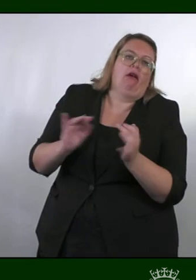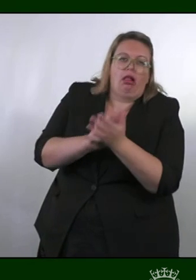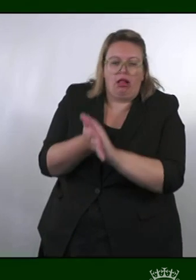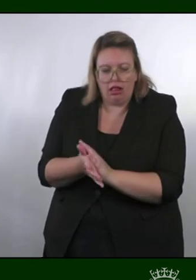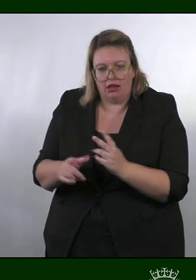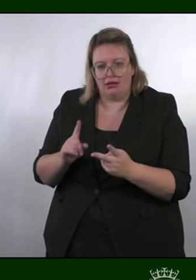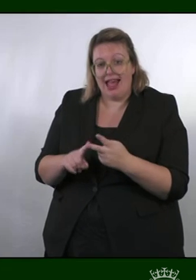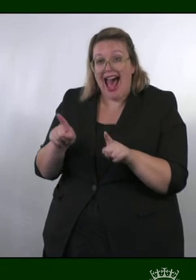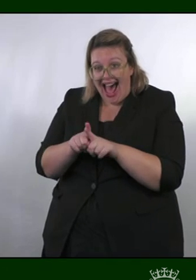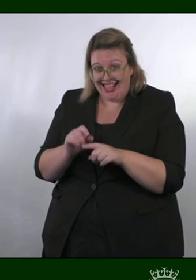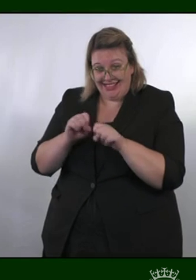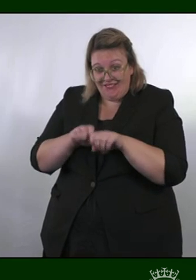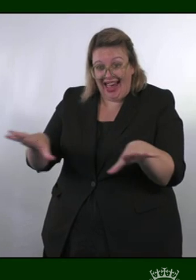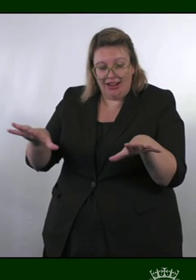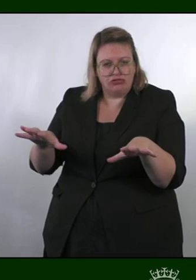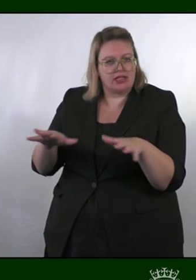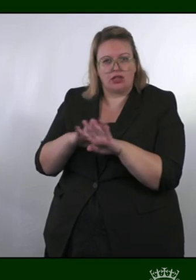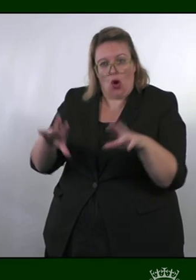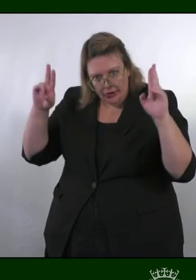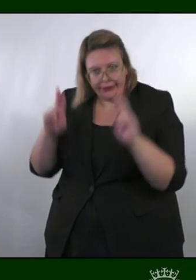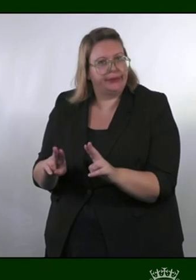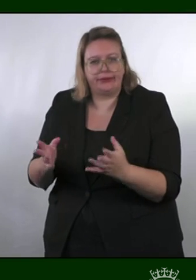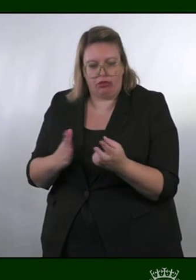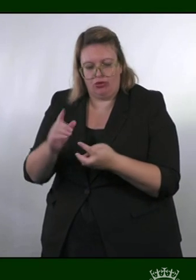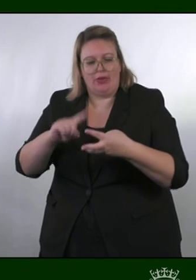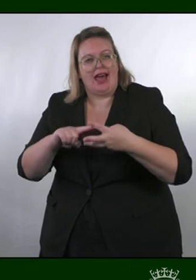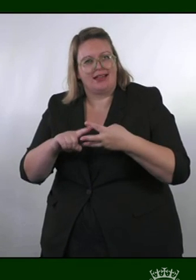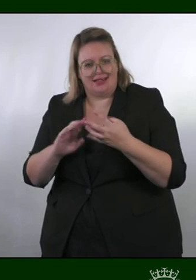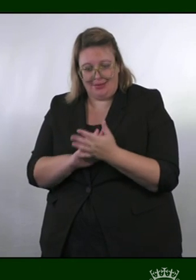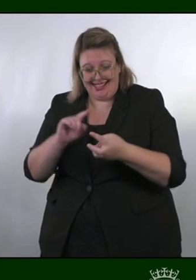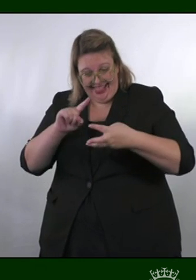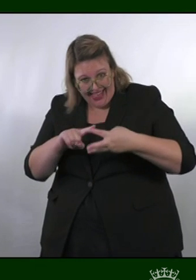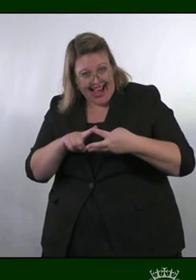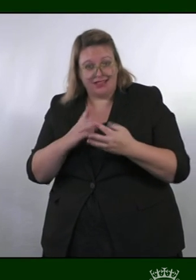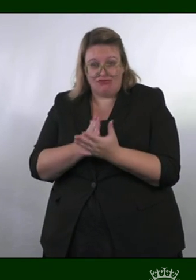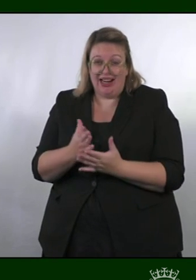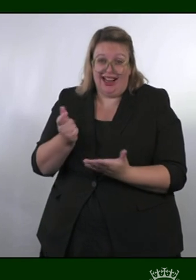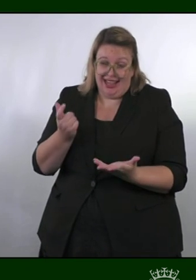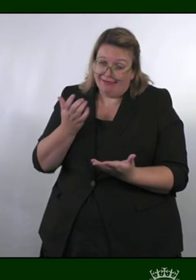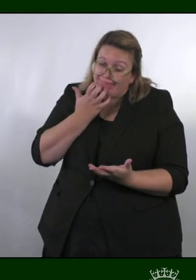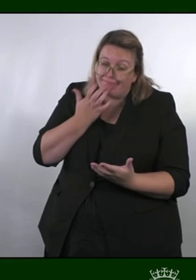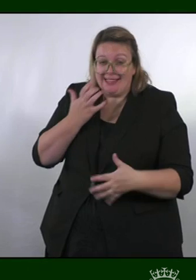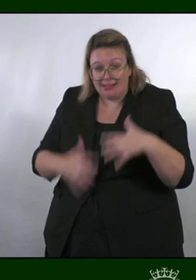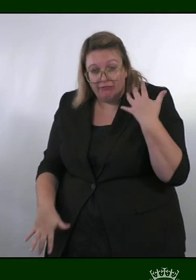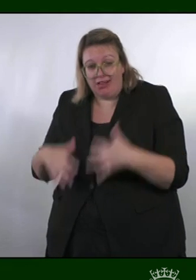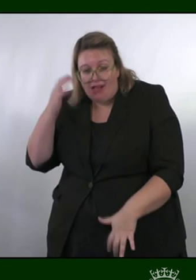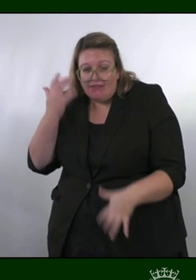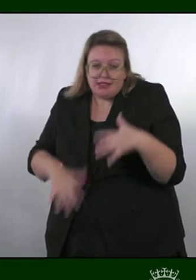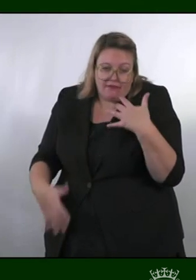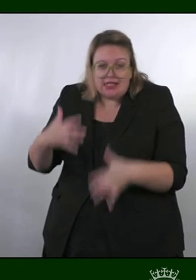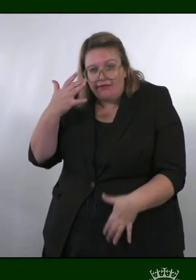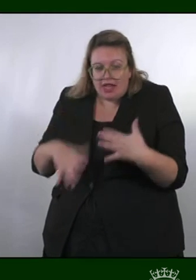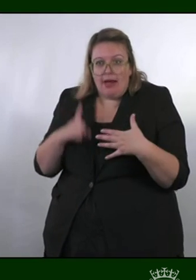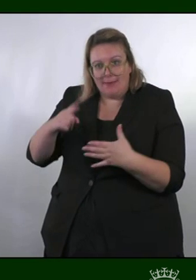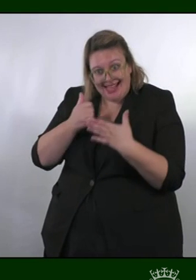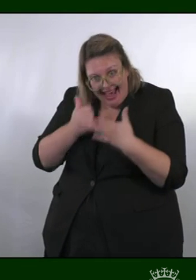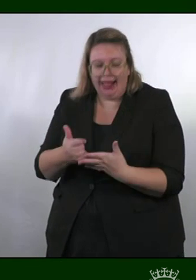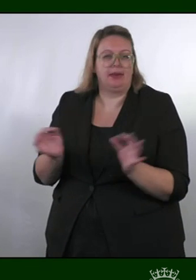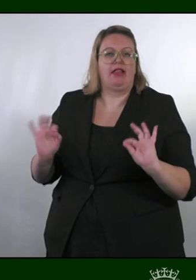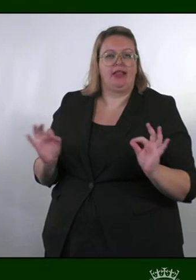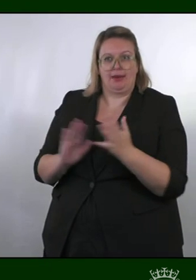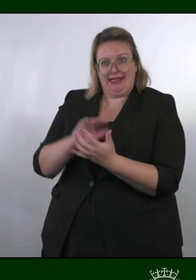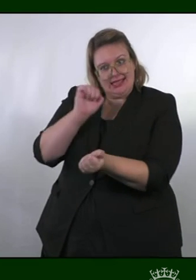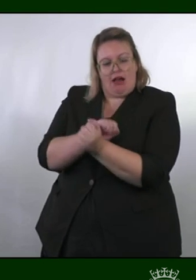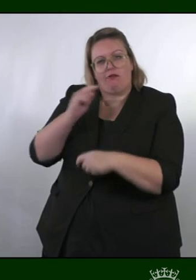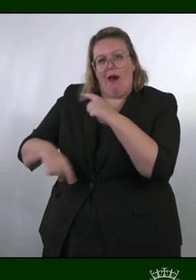So instead of being a solution, tier 3 is a gateway to weeks and weeks, or more likely months and months, of agony from which there is no likely exit.